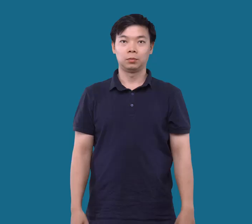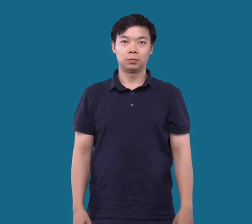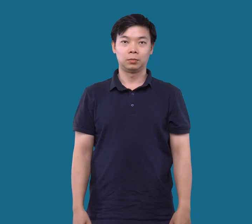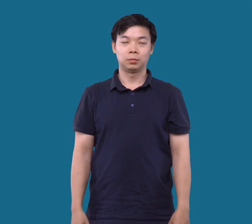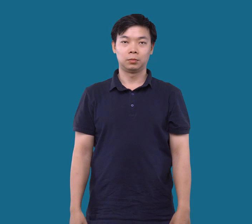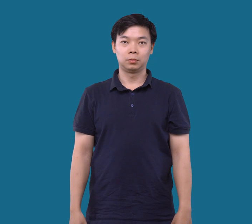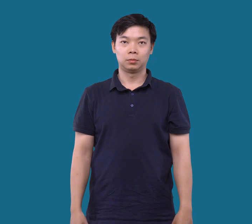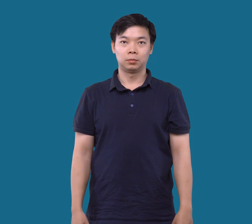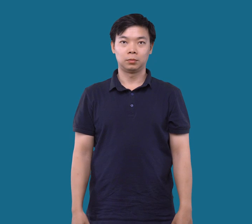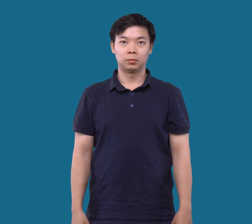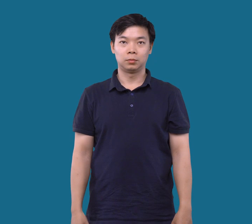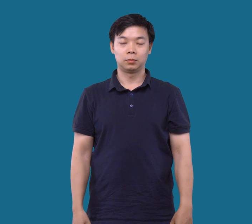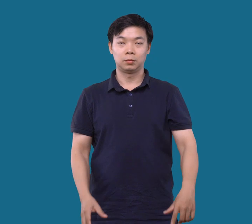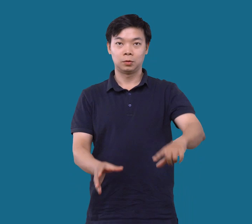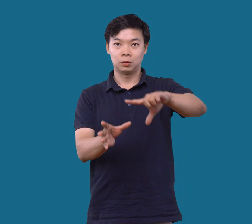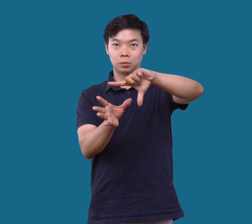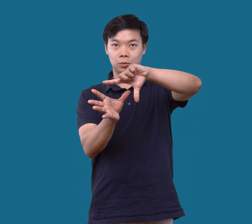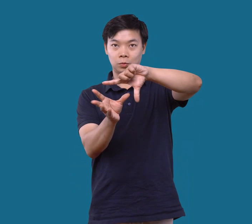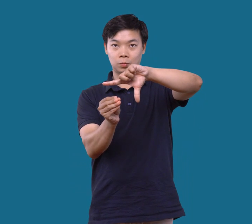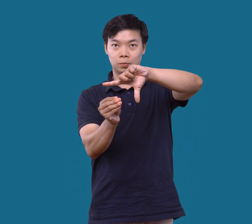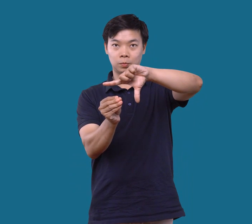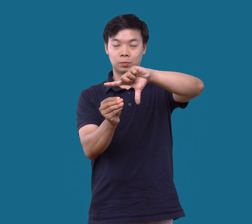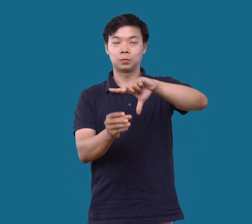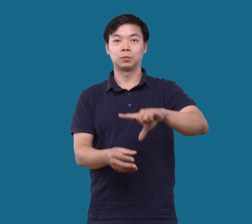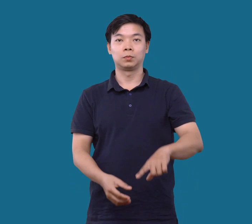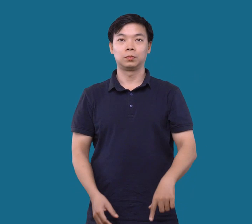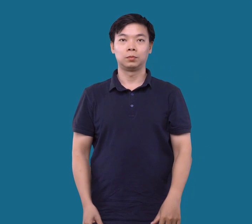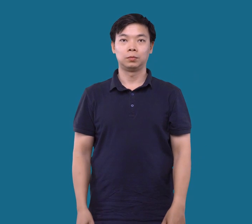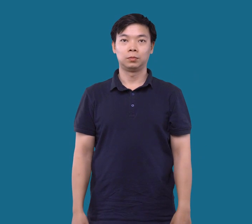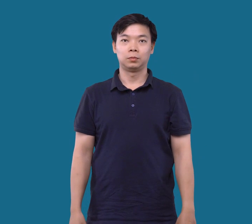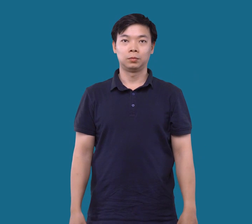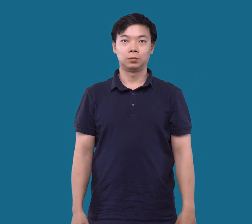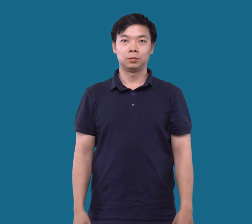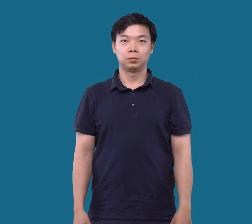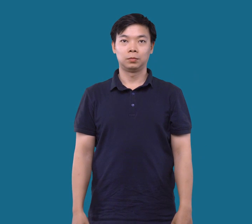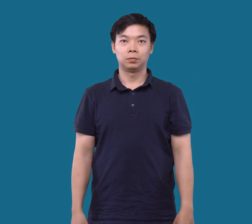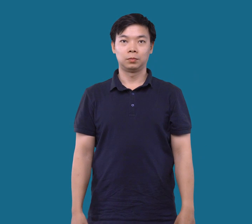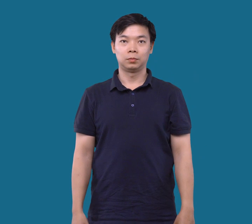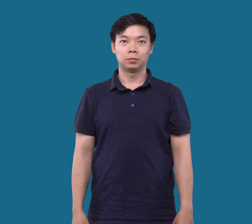mẫu số chung